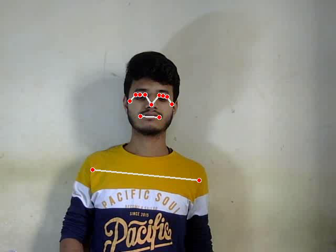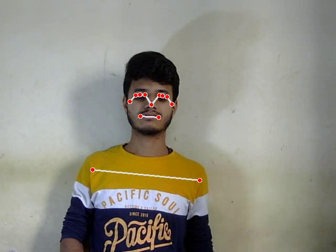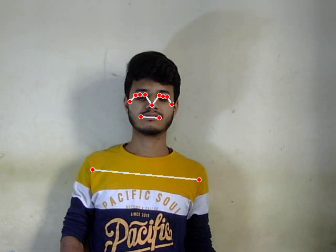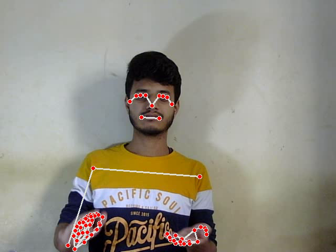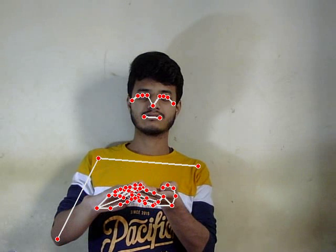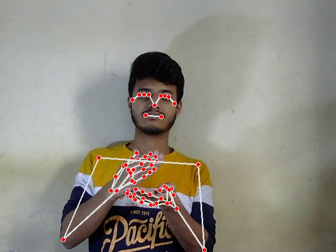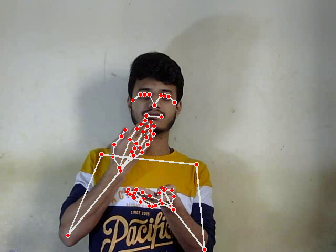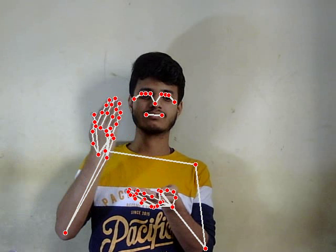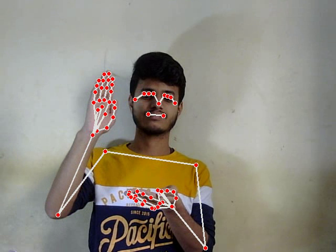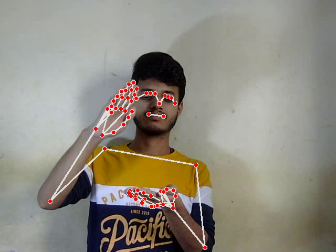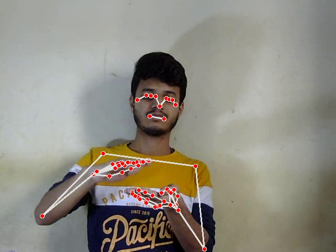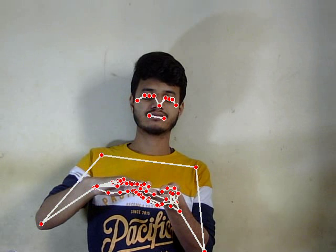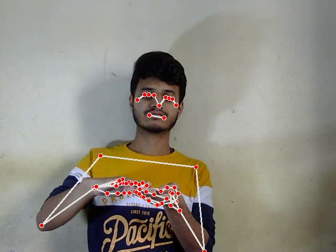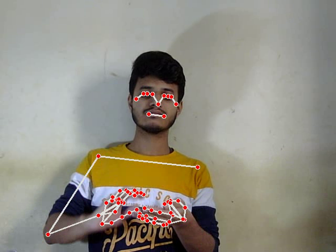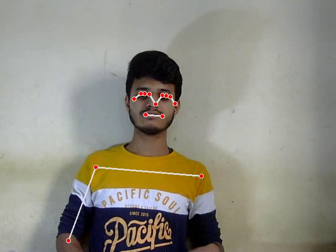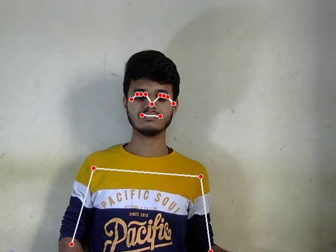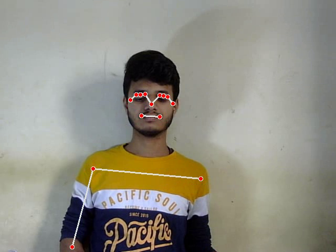bad